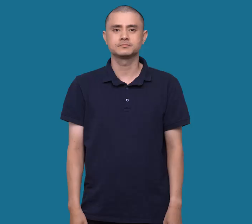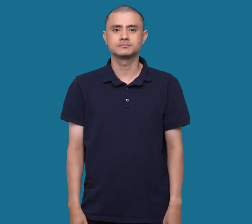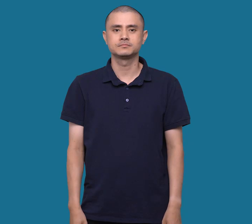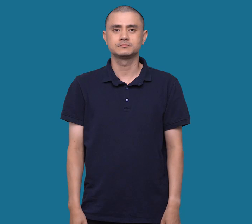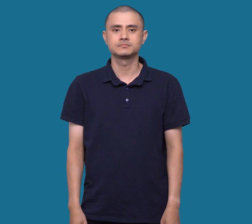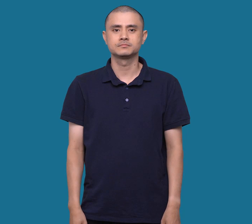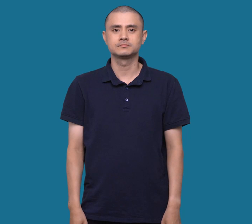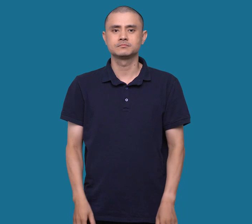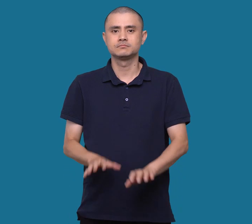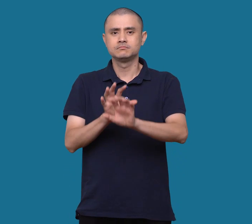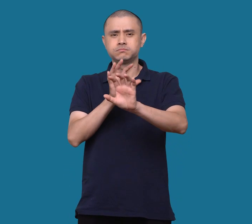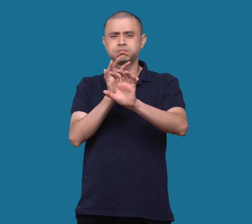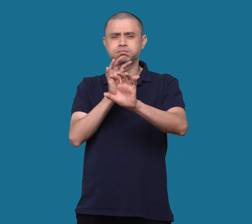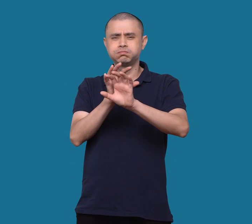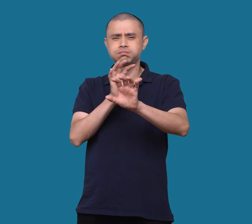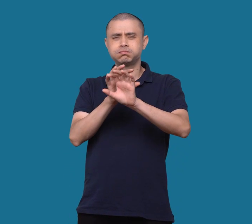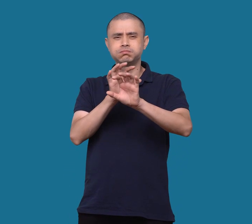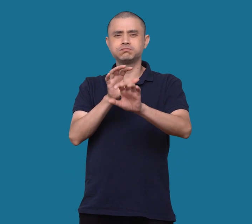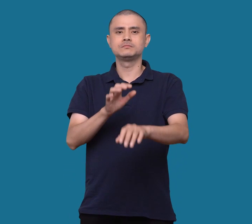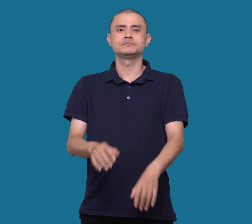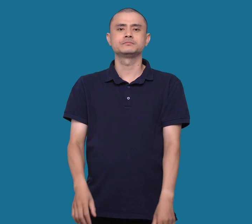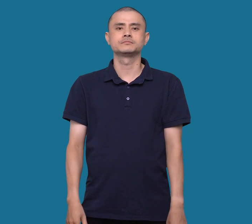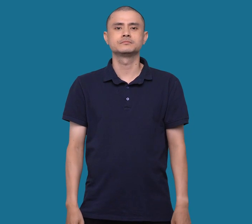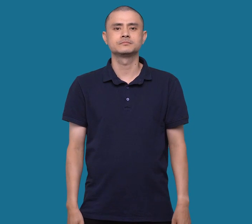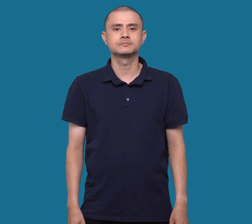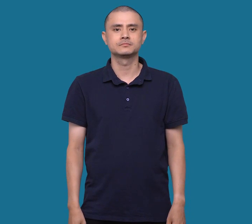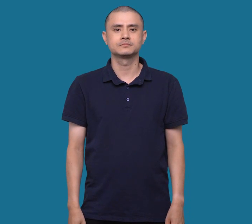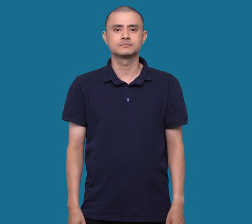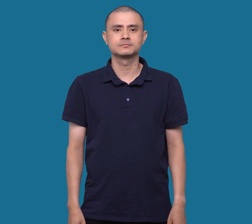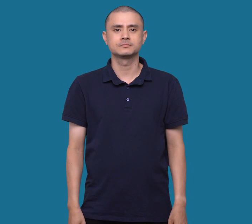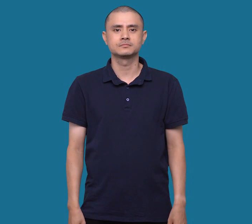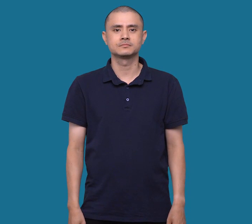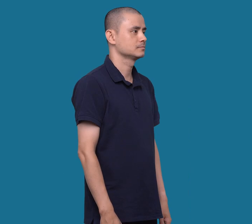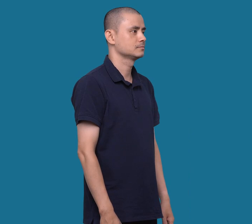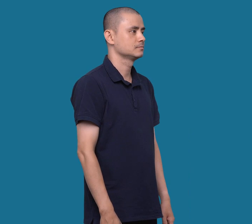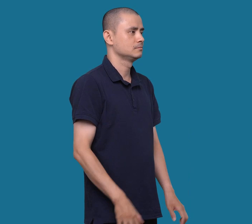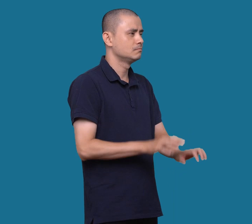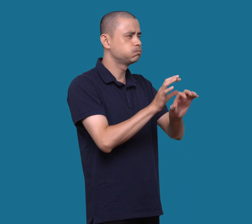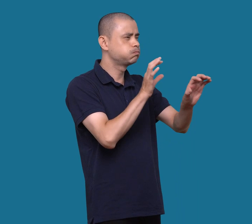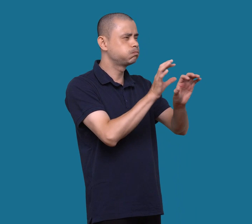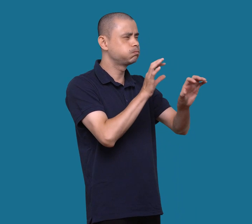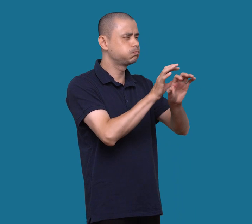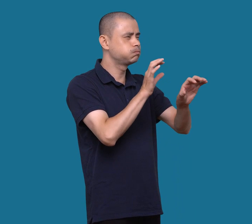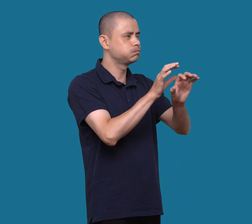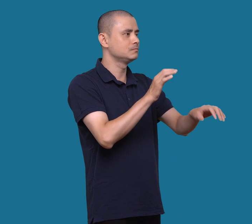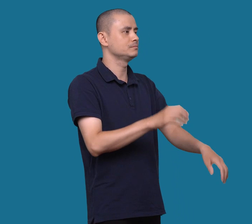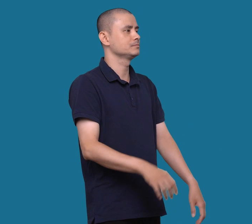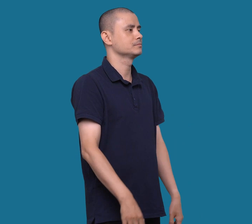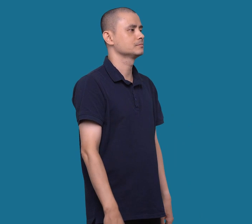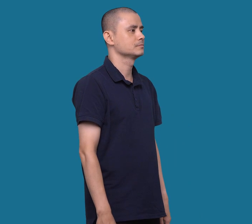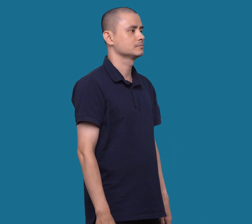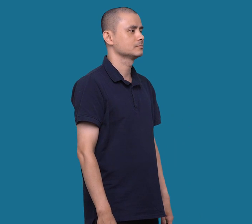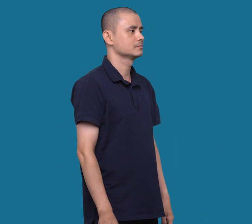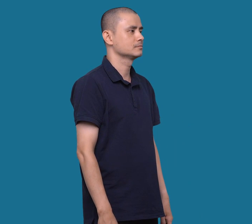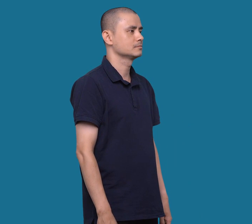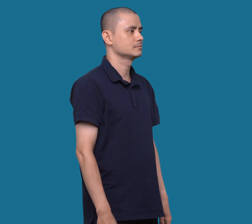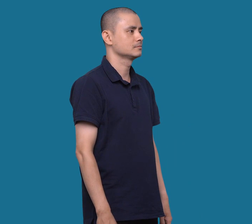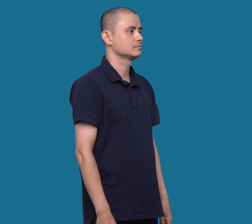mít tinh